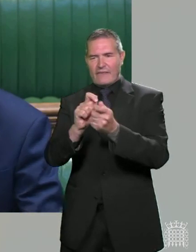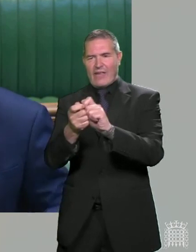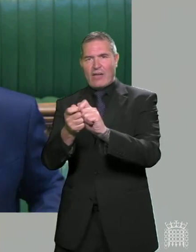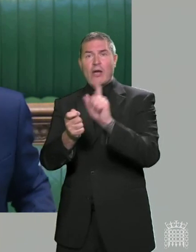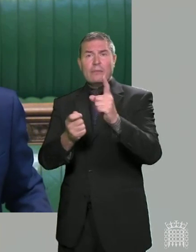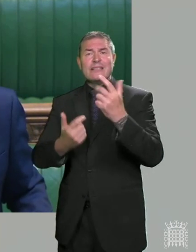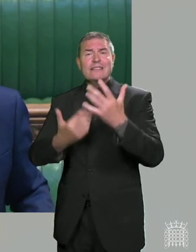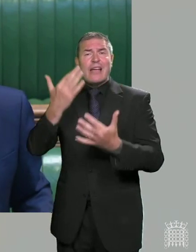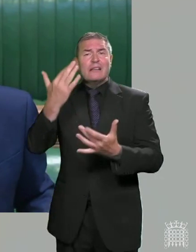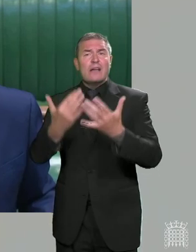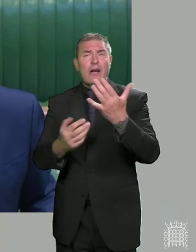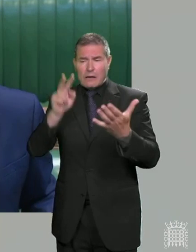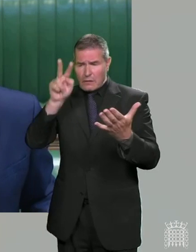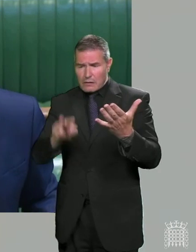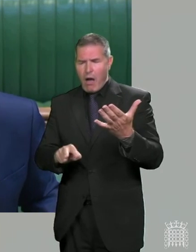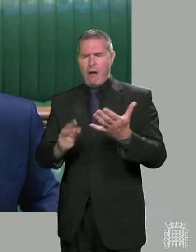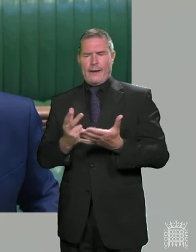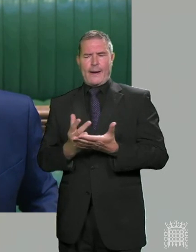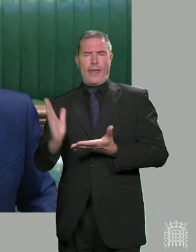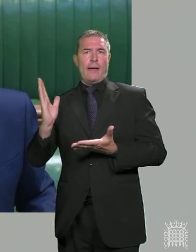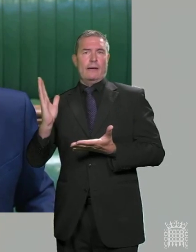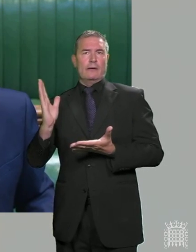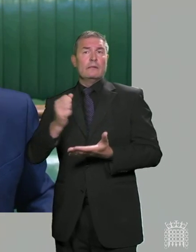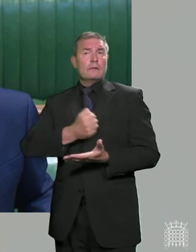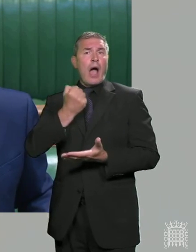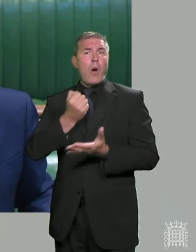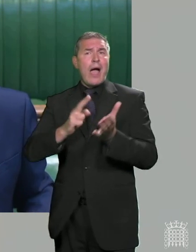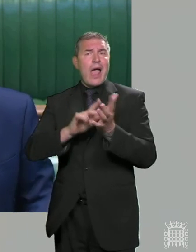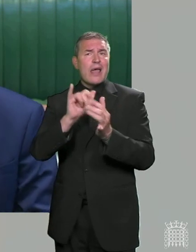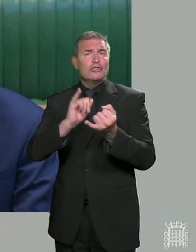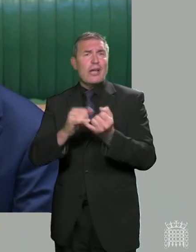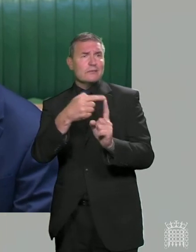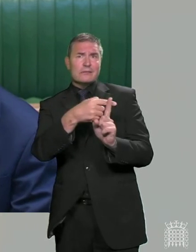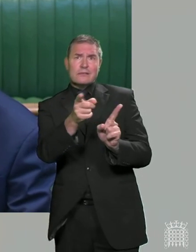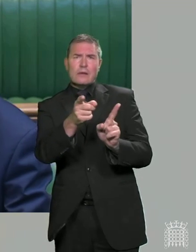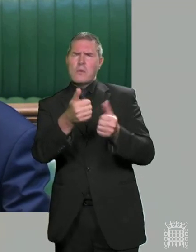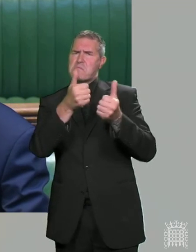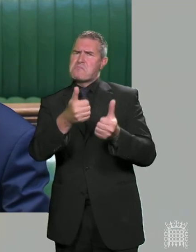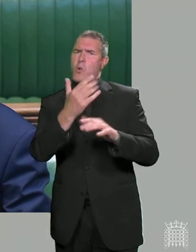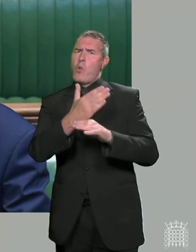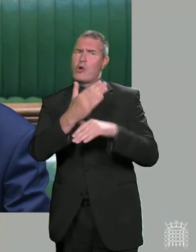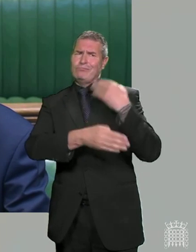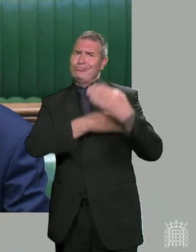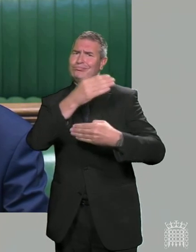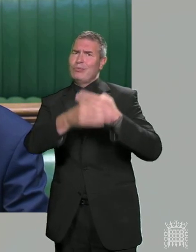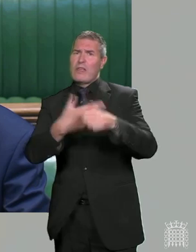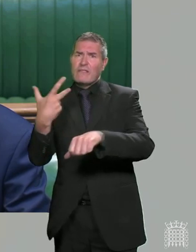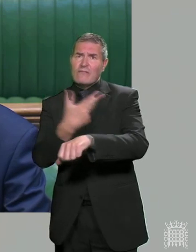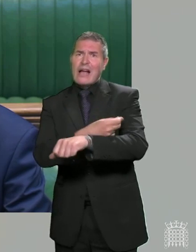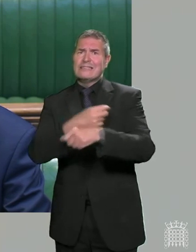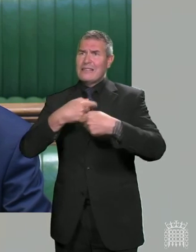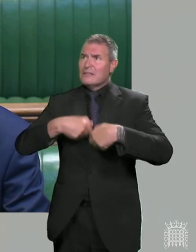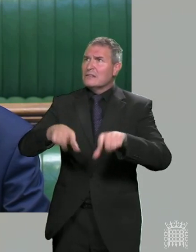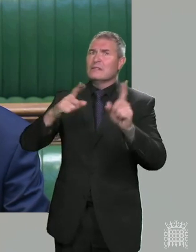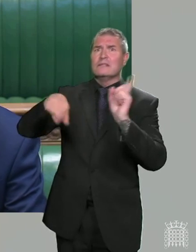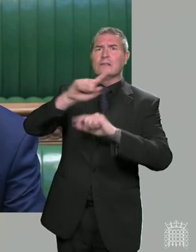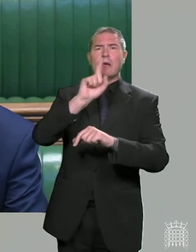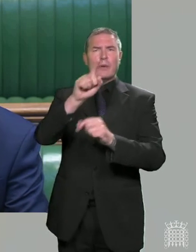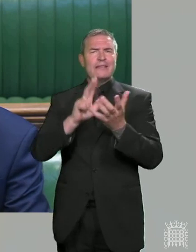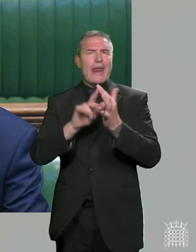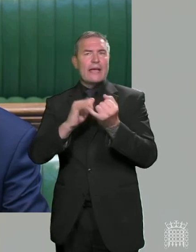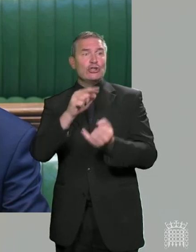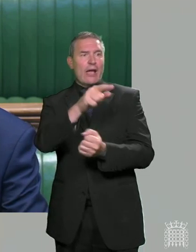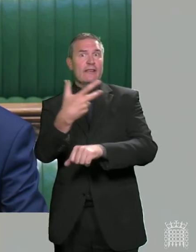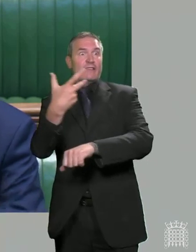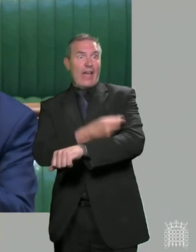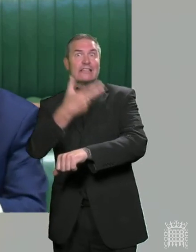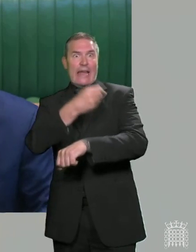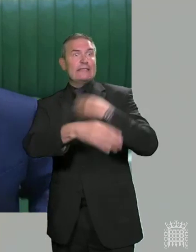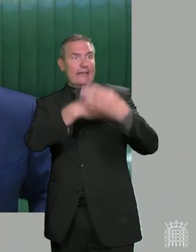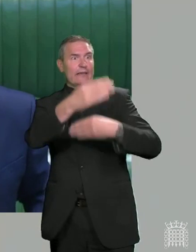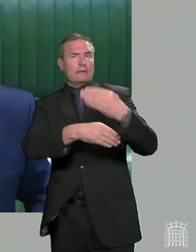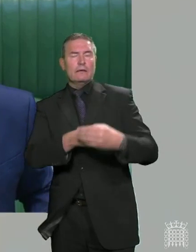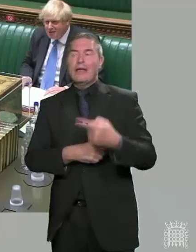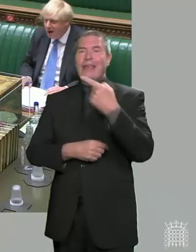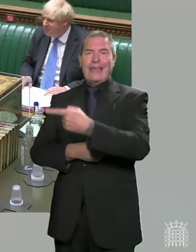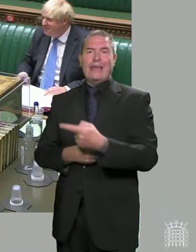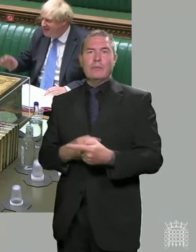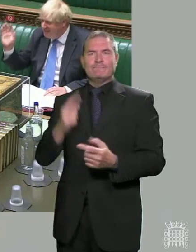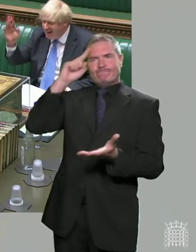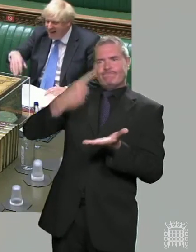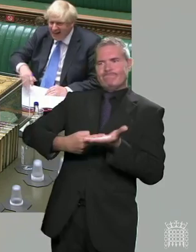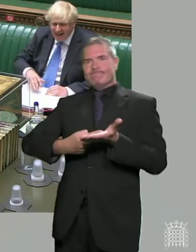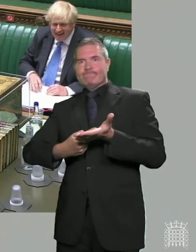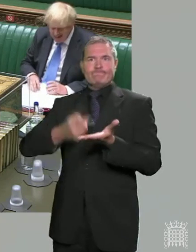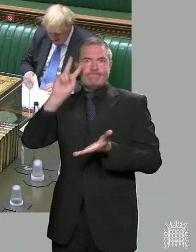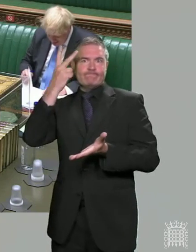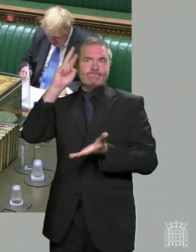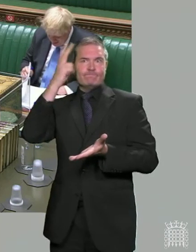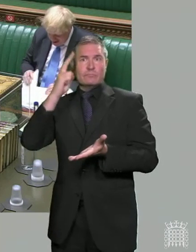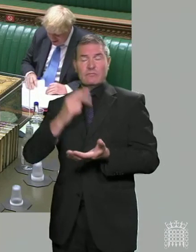The data is very, very clear. Our NHS has been doing an amazing job with the vaccine roll-out, but while the NHS was vaccinating, the Prime Minister was vacillating.